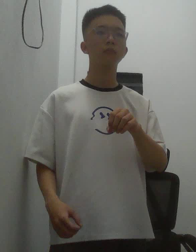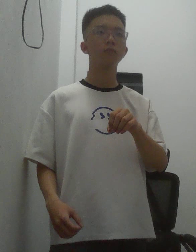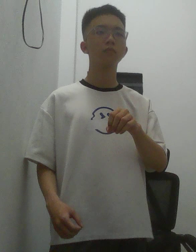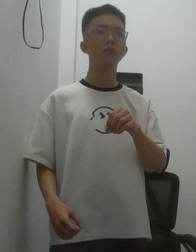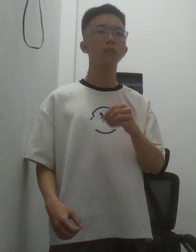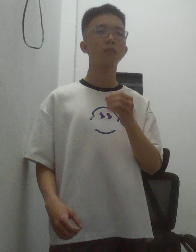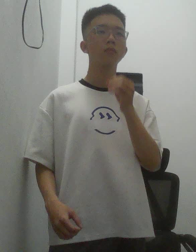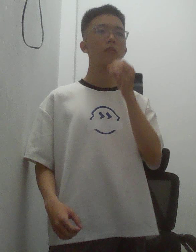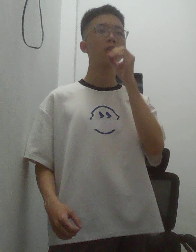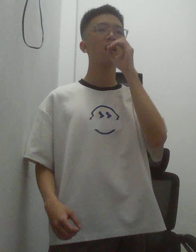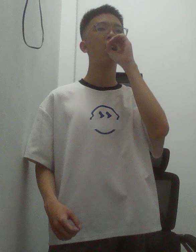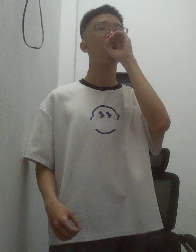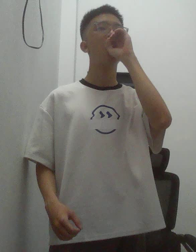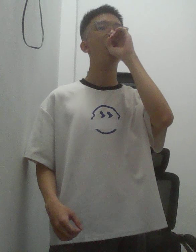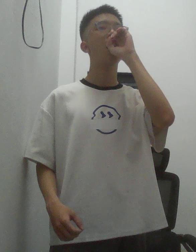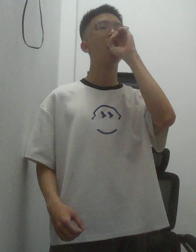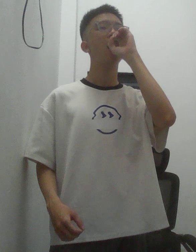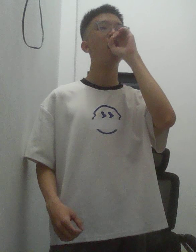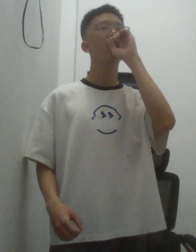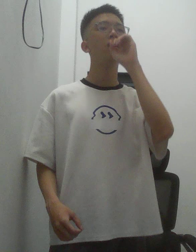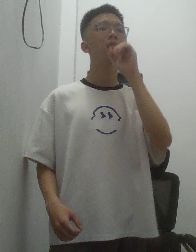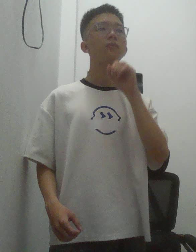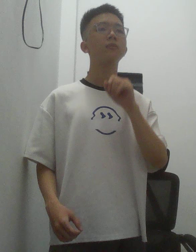uong